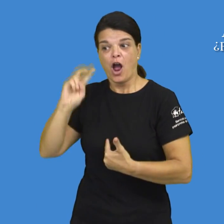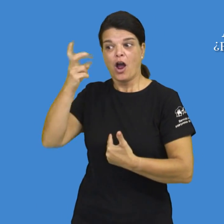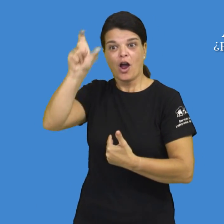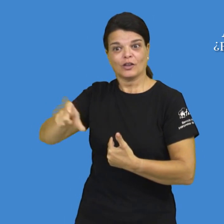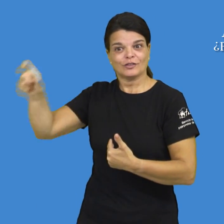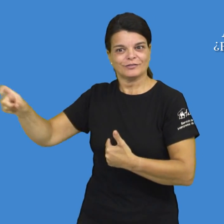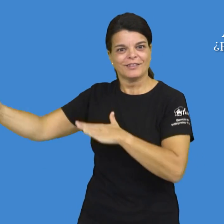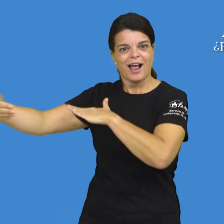persona